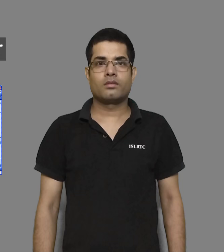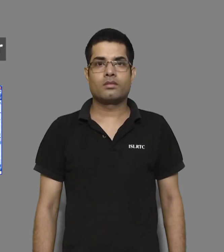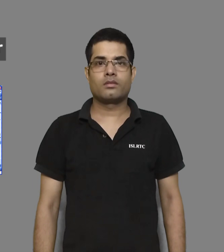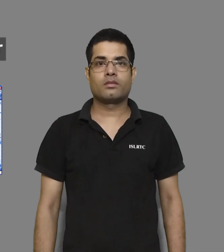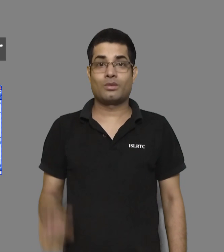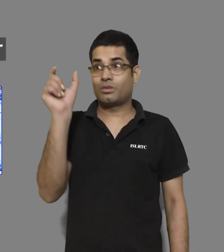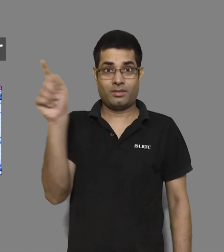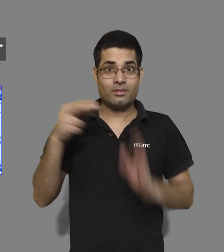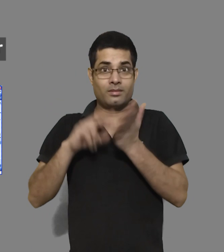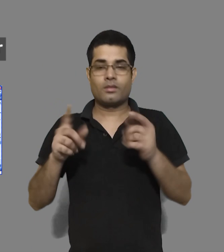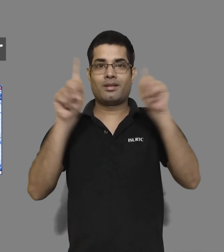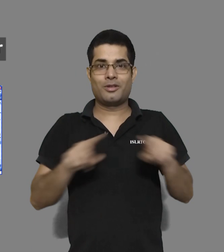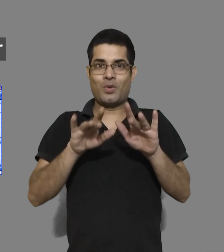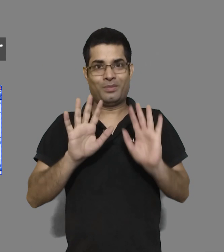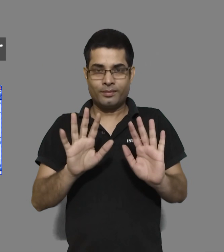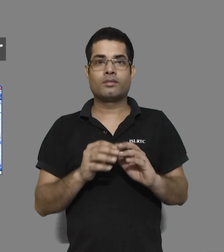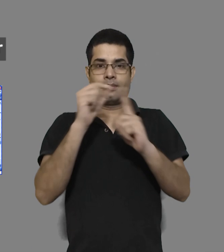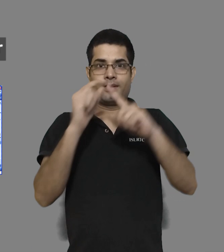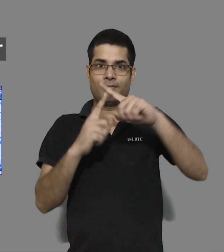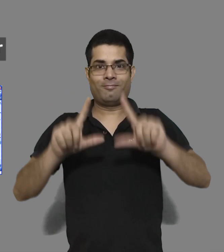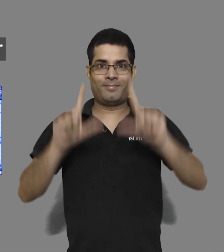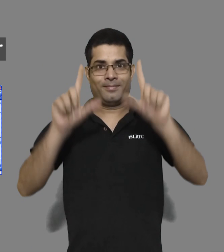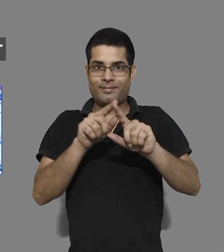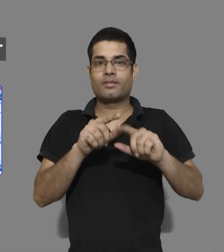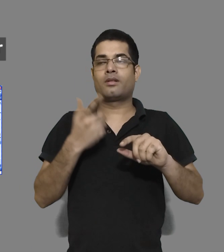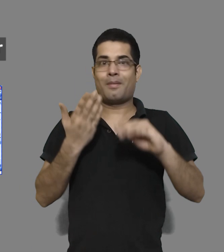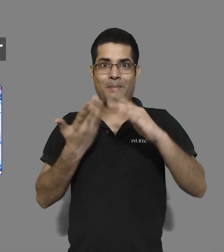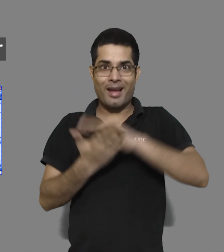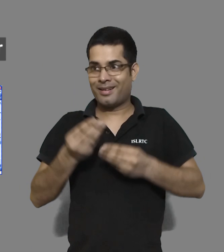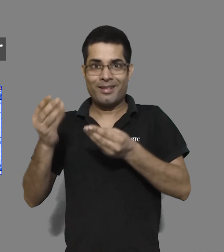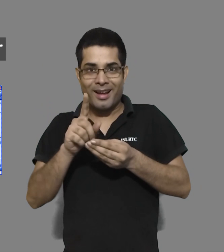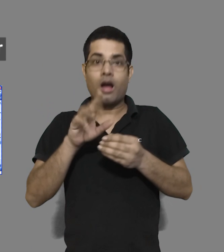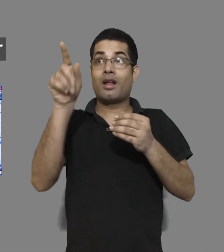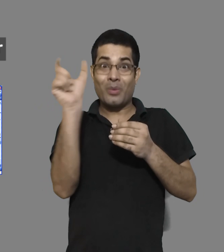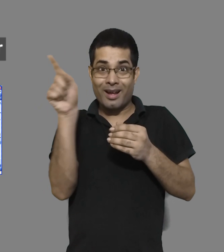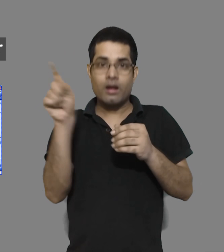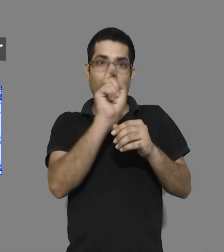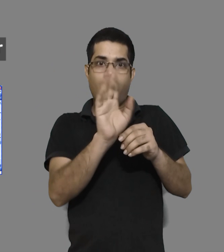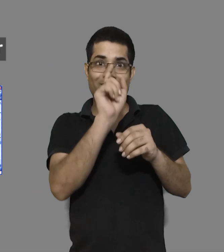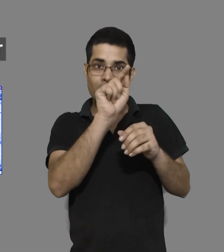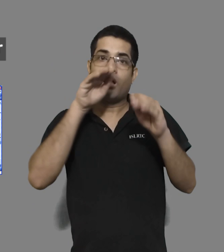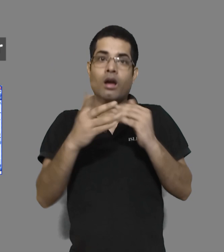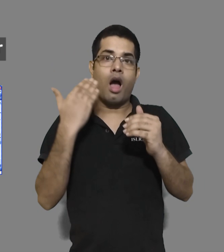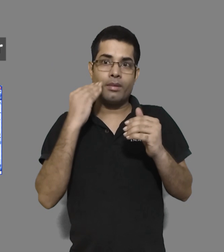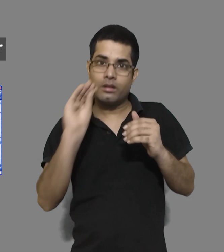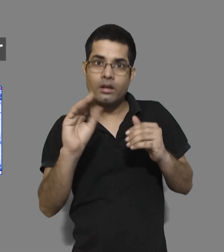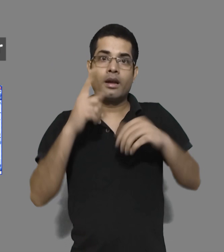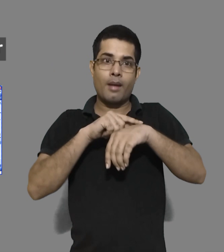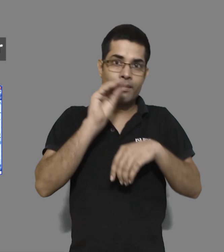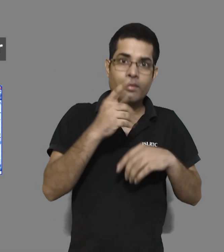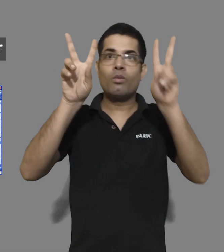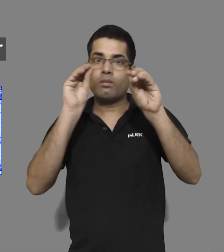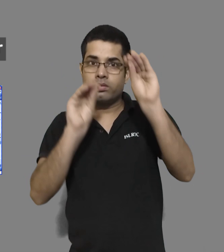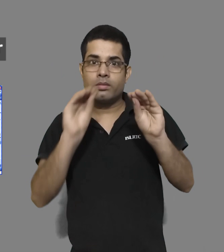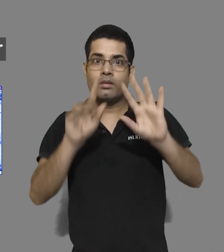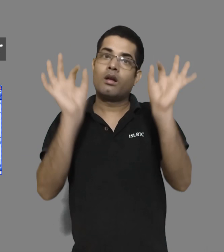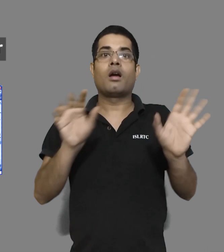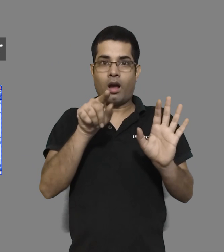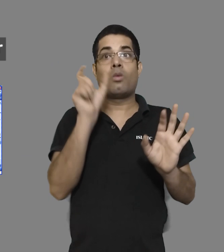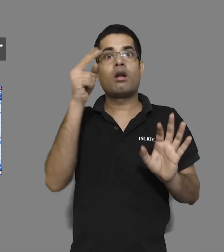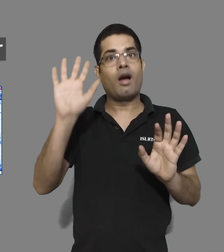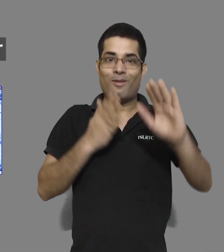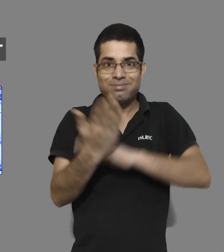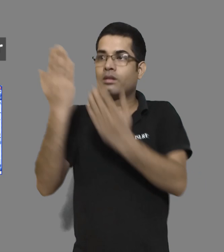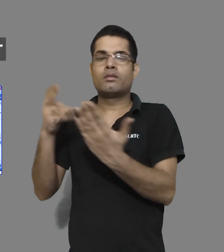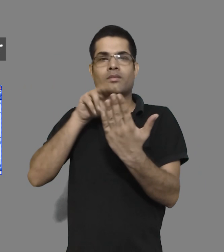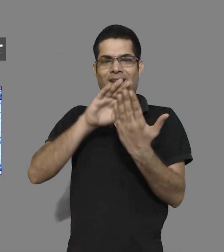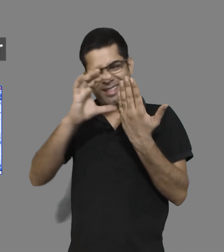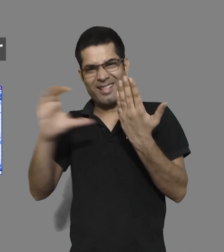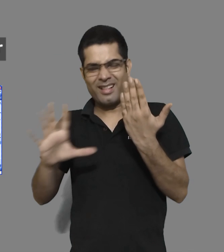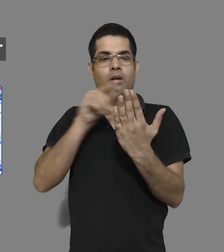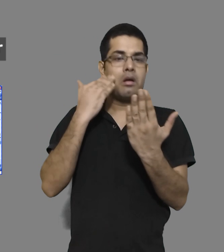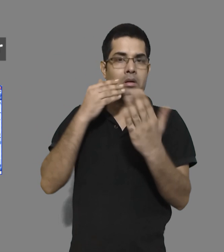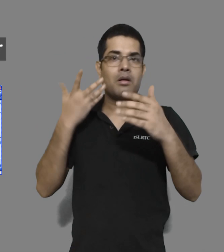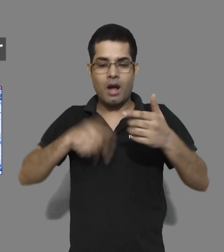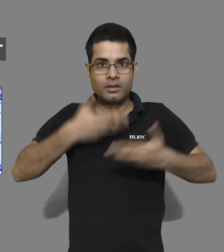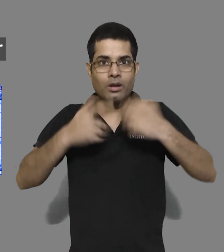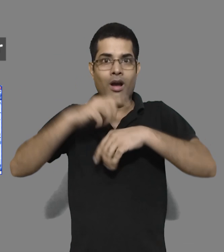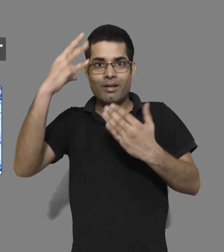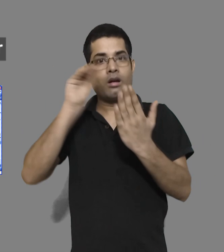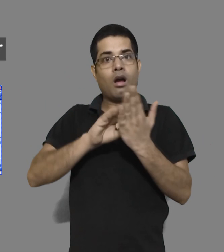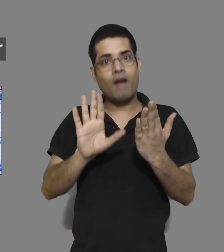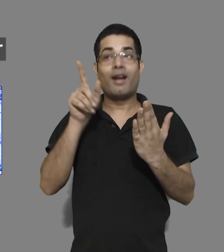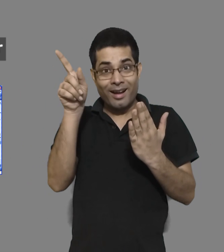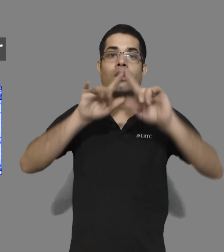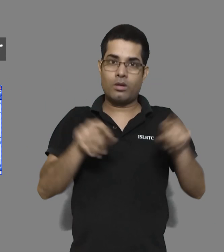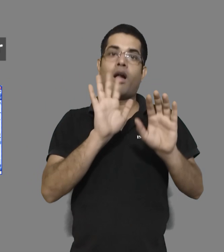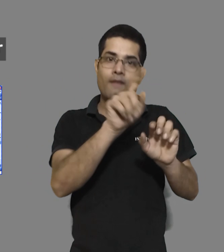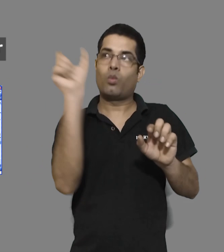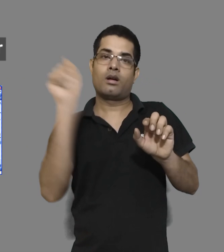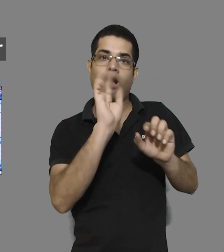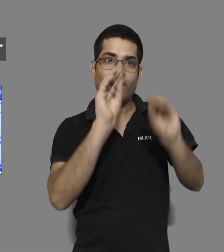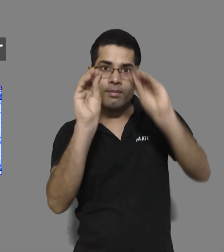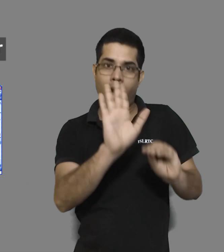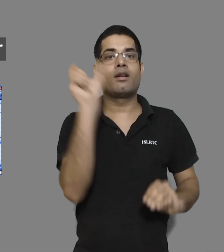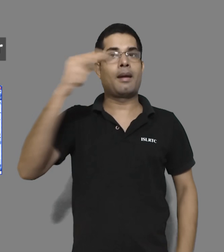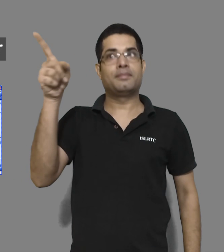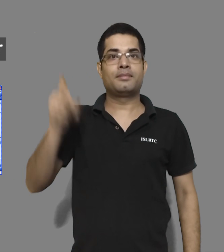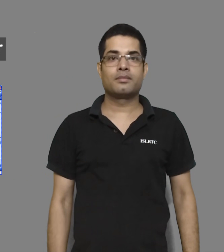Notes Master